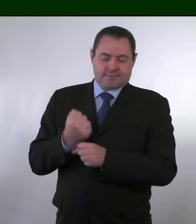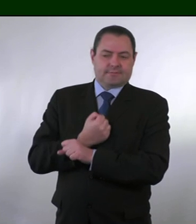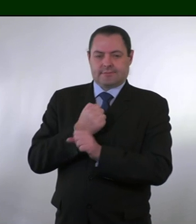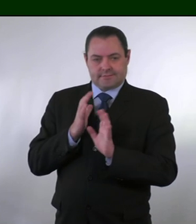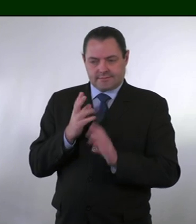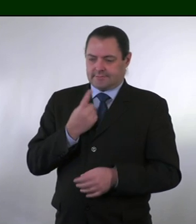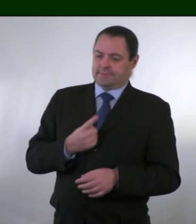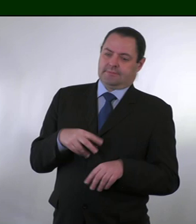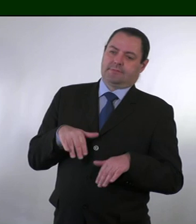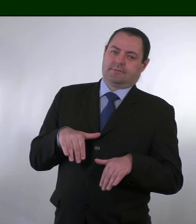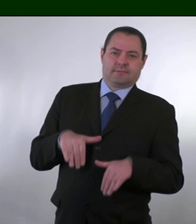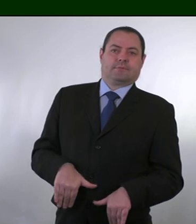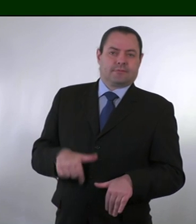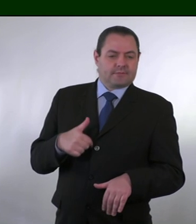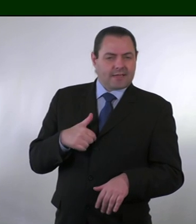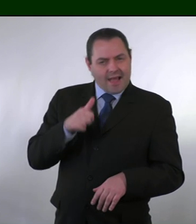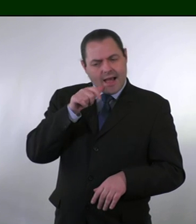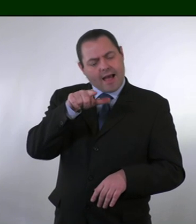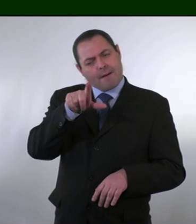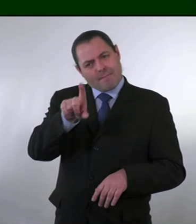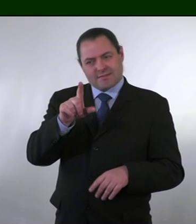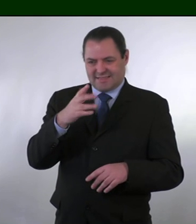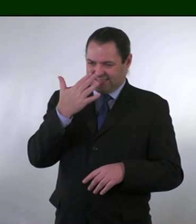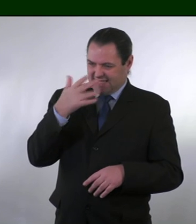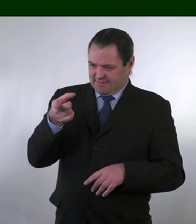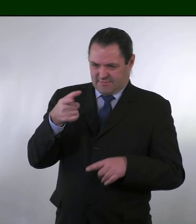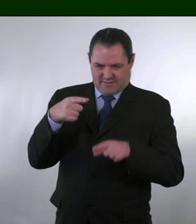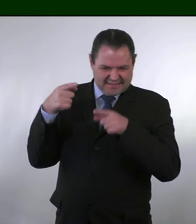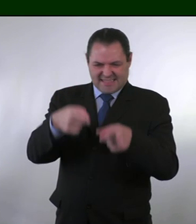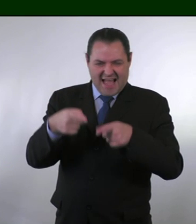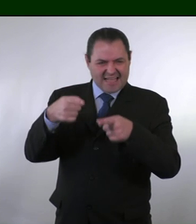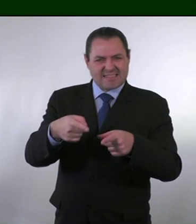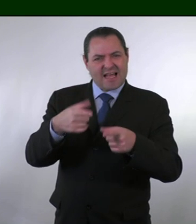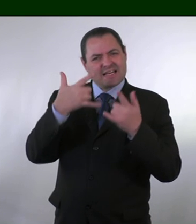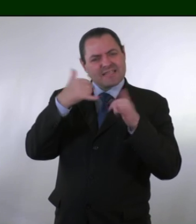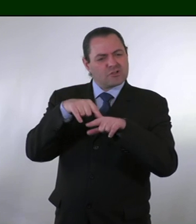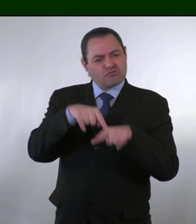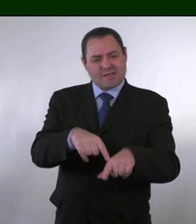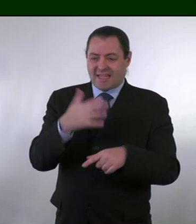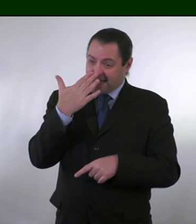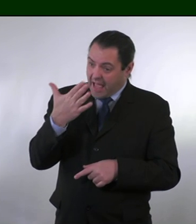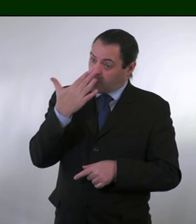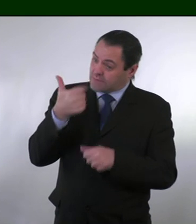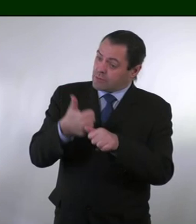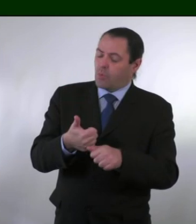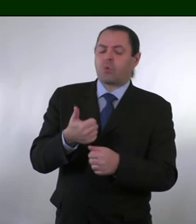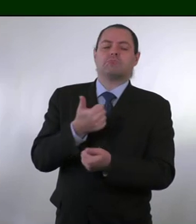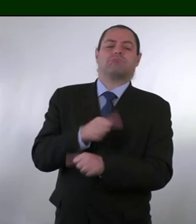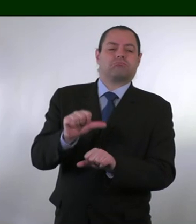and learned Gentleman simply attacked NHS Test and Trace, he seems now to be coming round and supporting it.